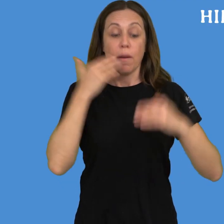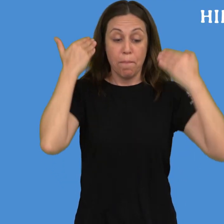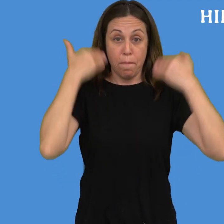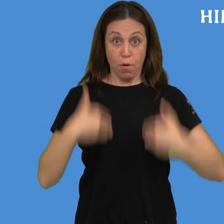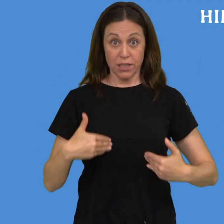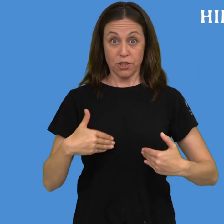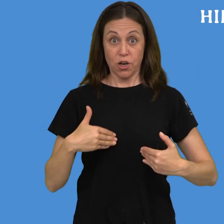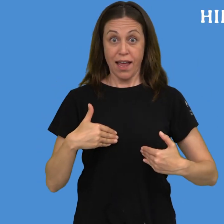cuerpo